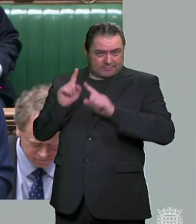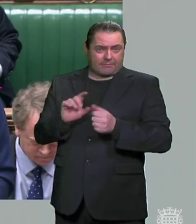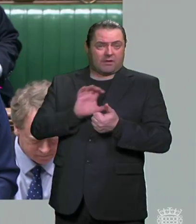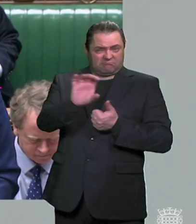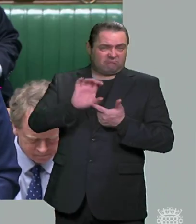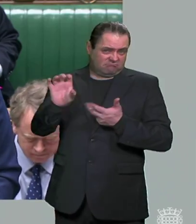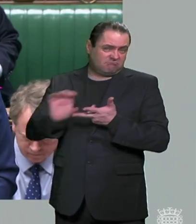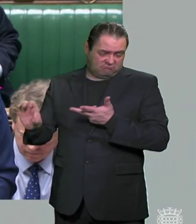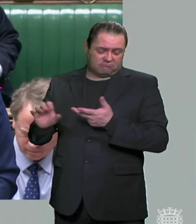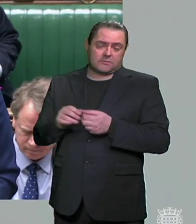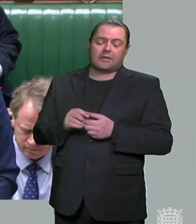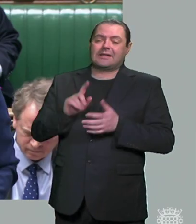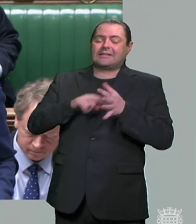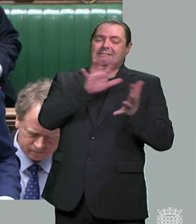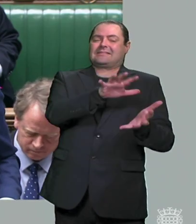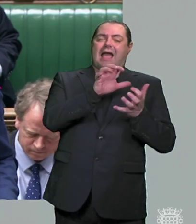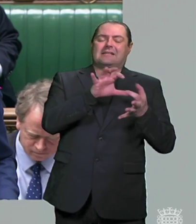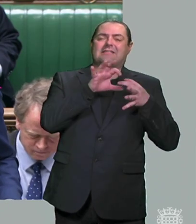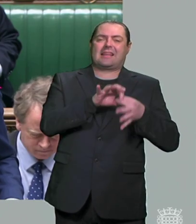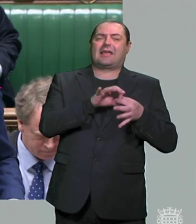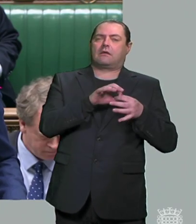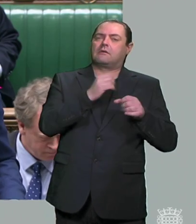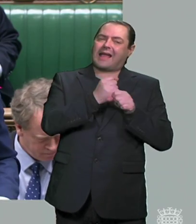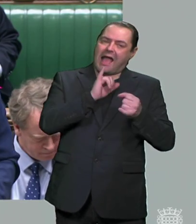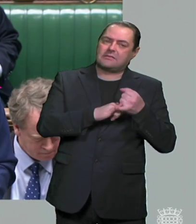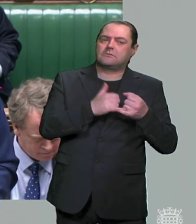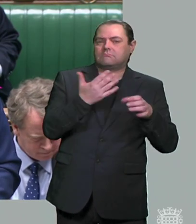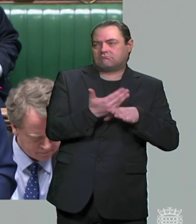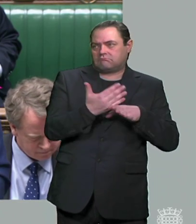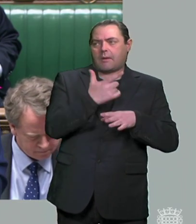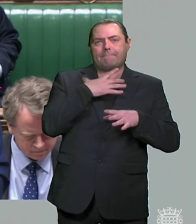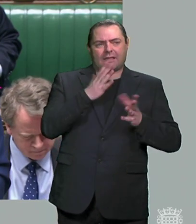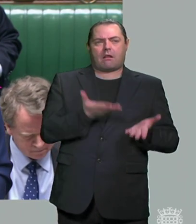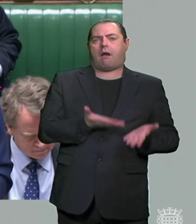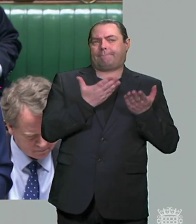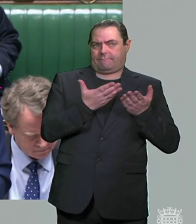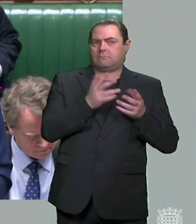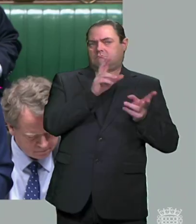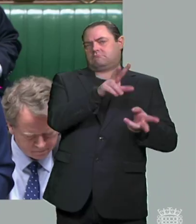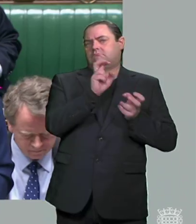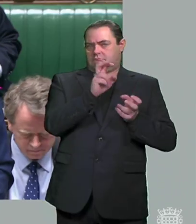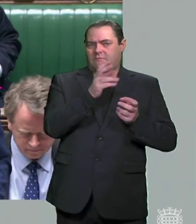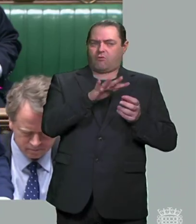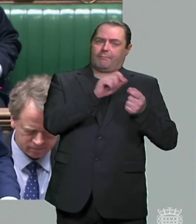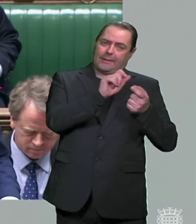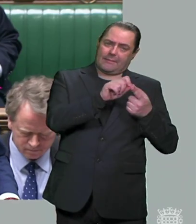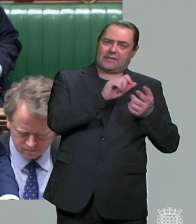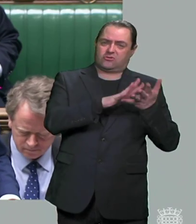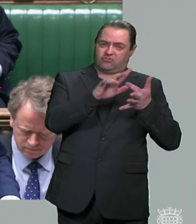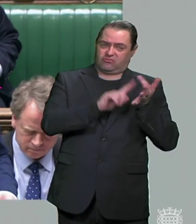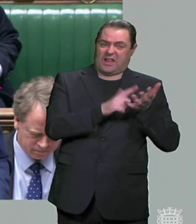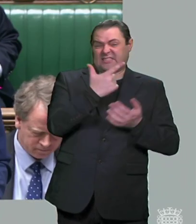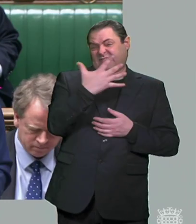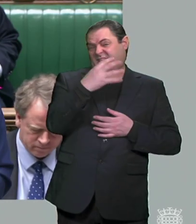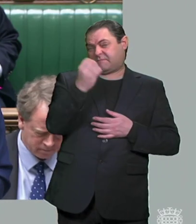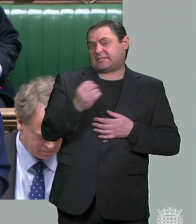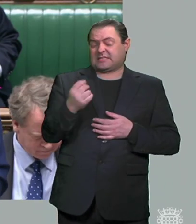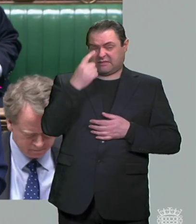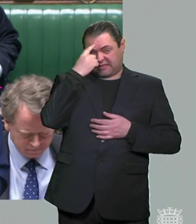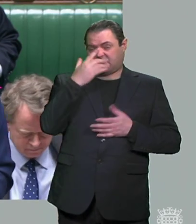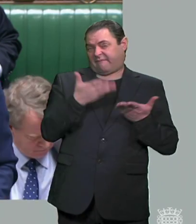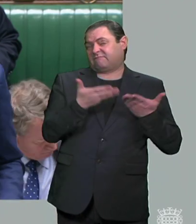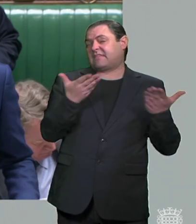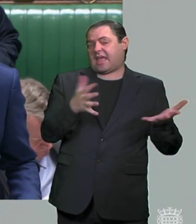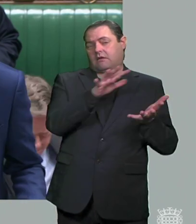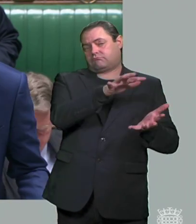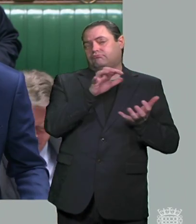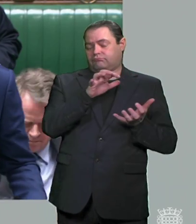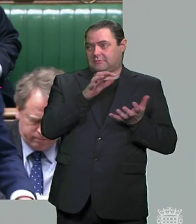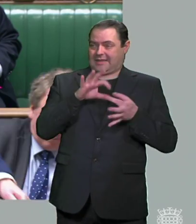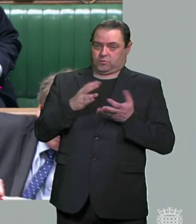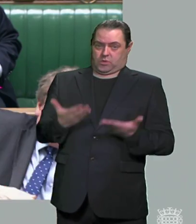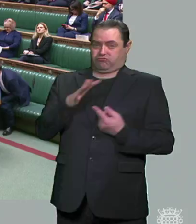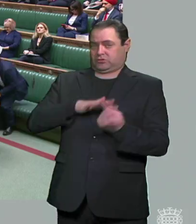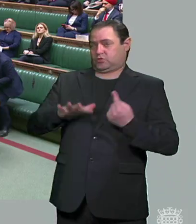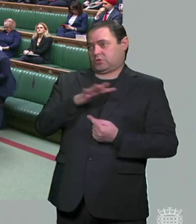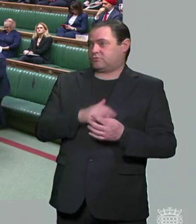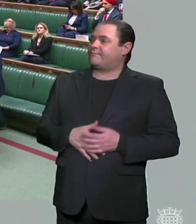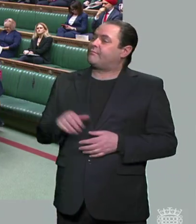When it comes to taxing energy companies, the Government have raised the rate of tax on companies such as BP and Shell to 75%, which we consider fair, given the current circumstances.